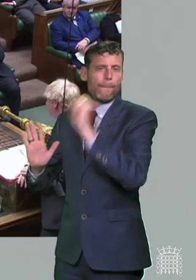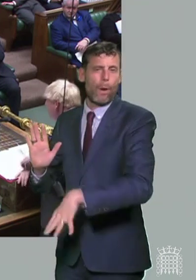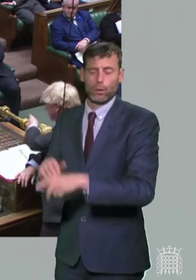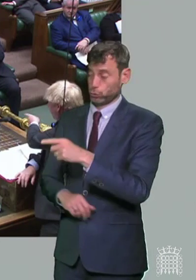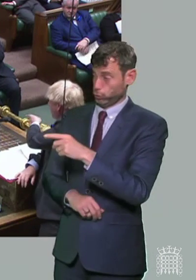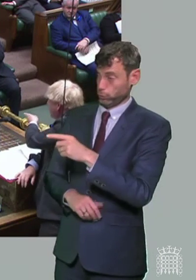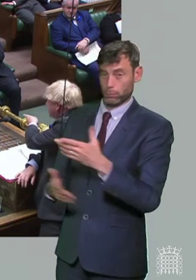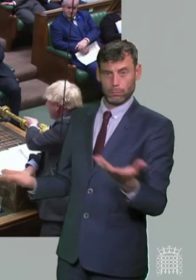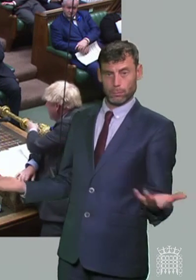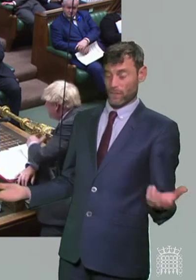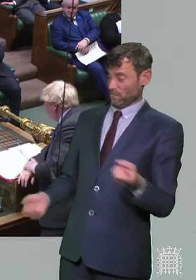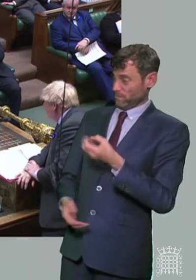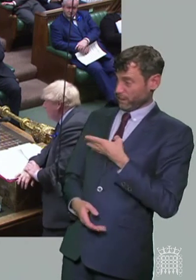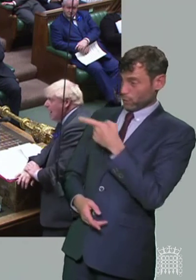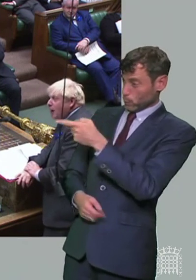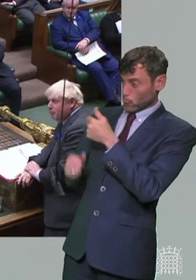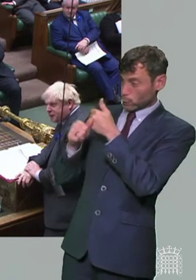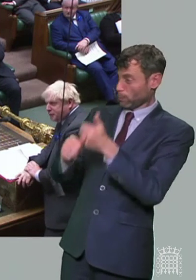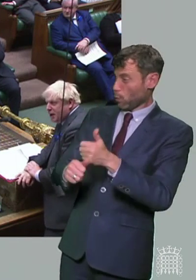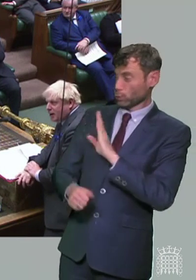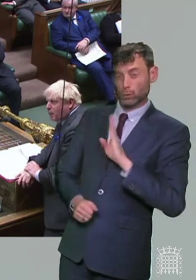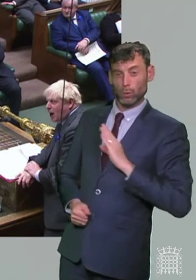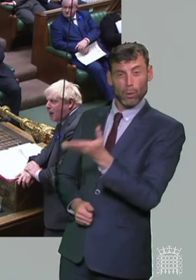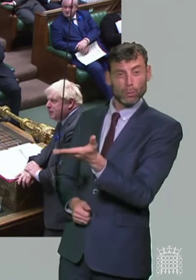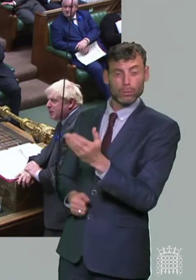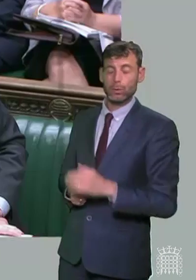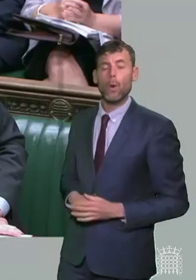nuclear deterrent, including the shadow Foreign Secretary.